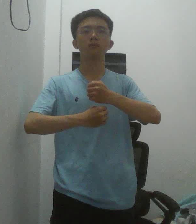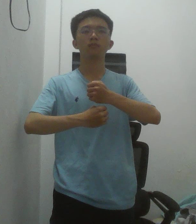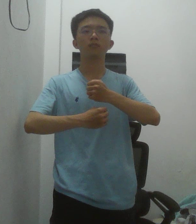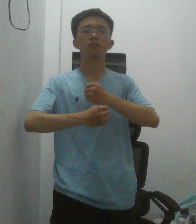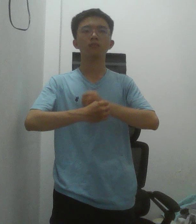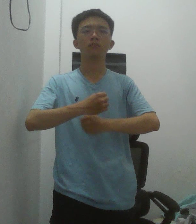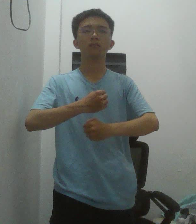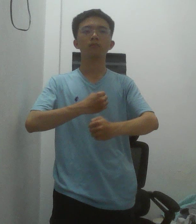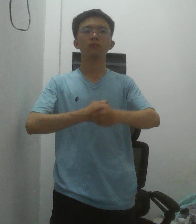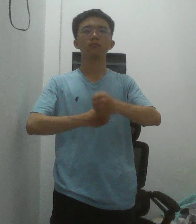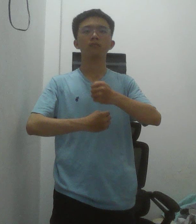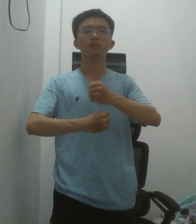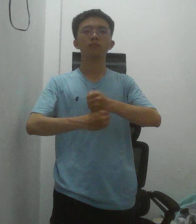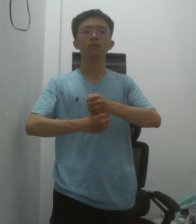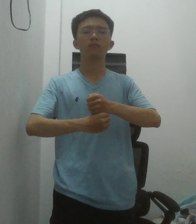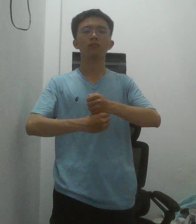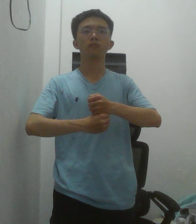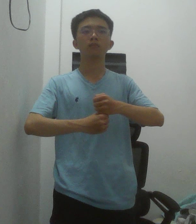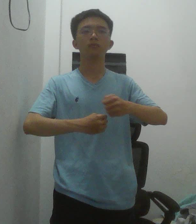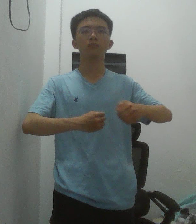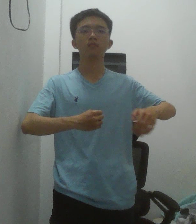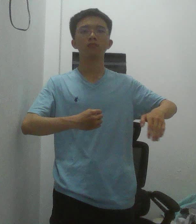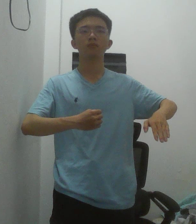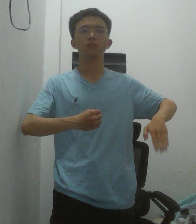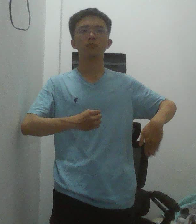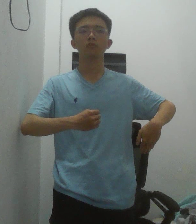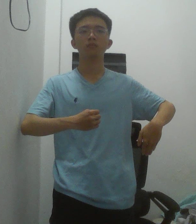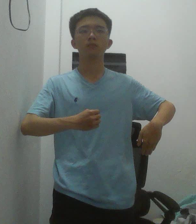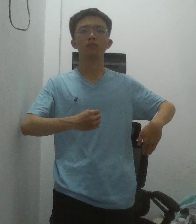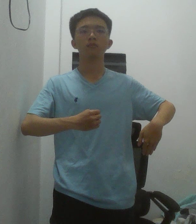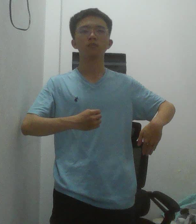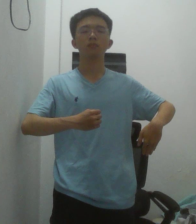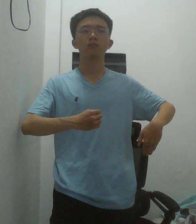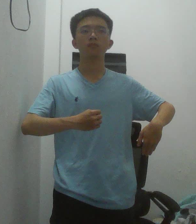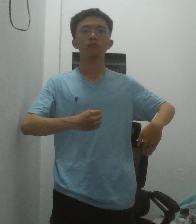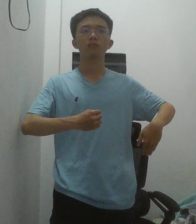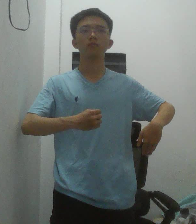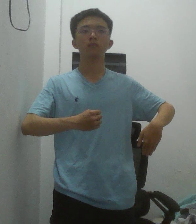nam sau